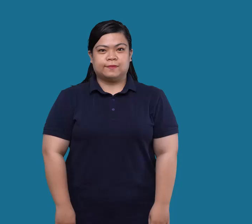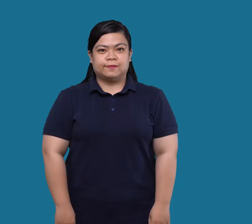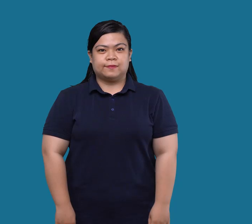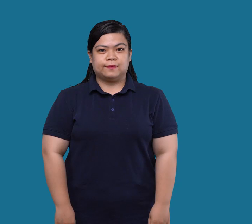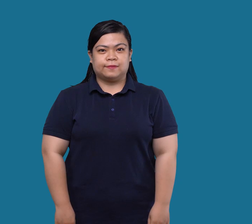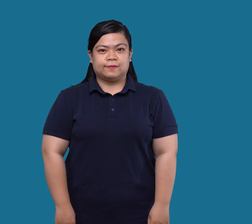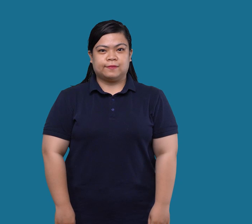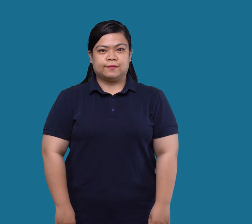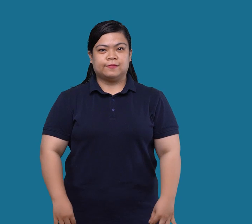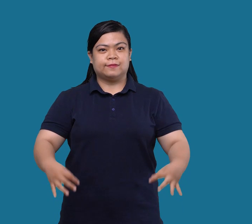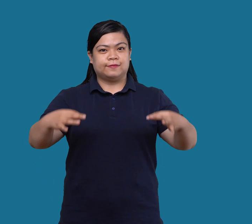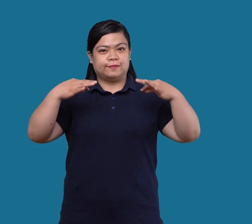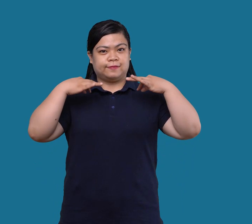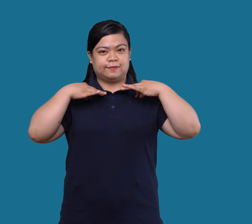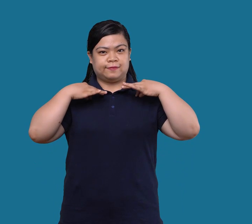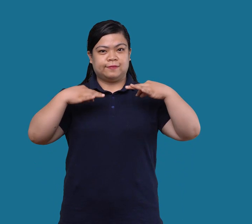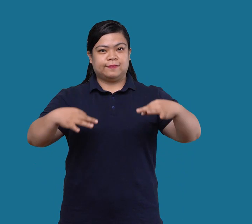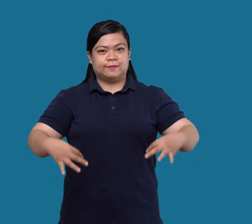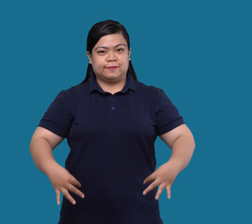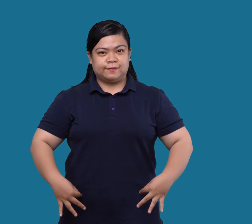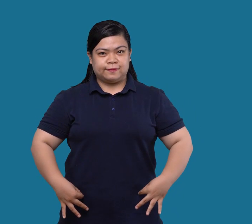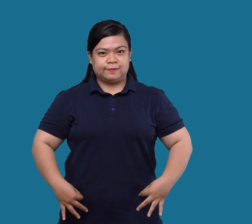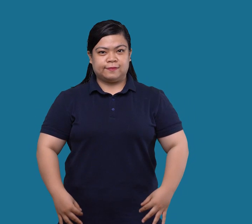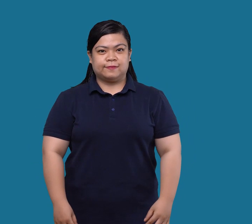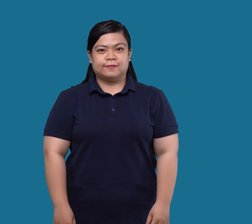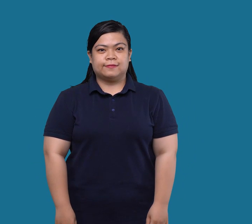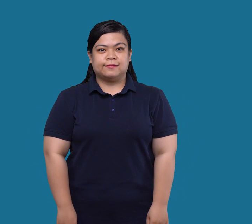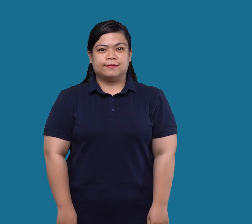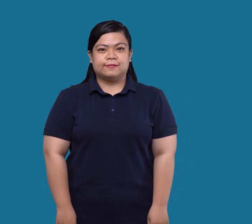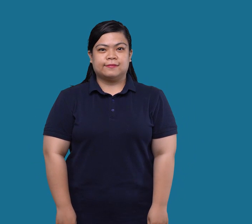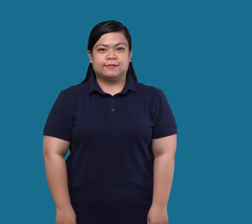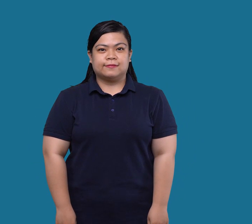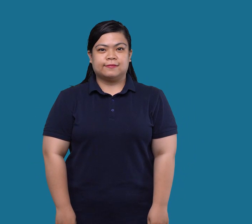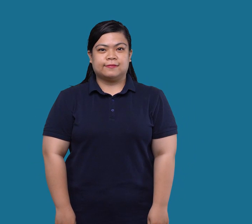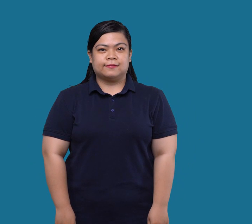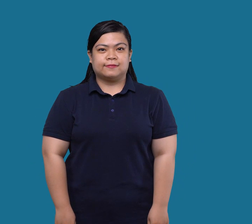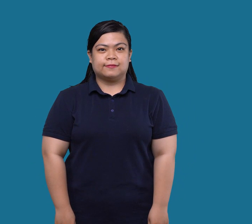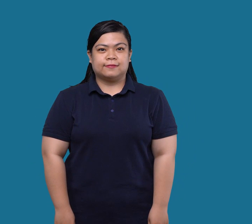trang phục